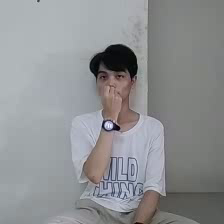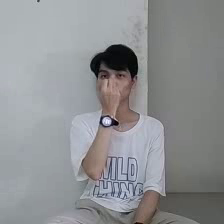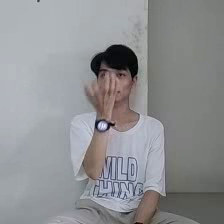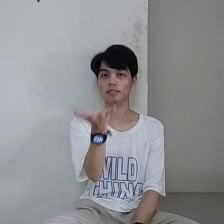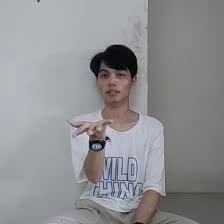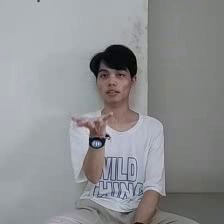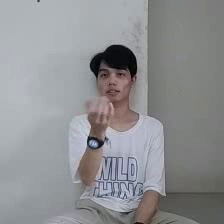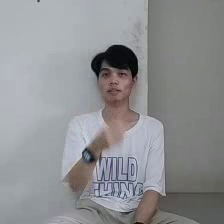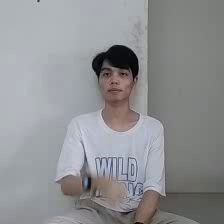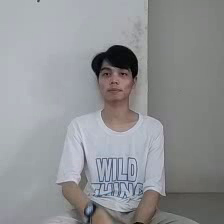Cảm ơn